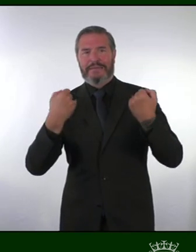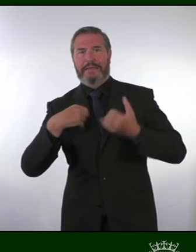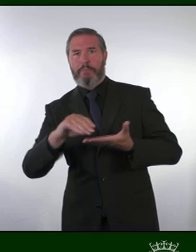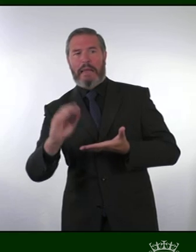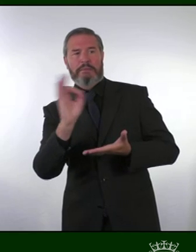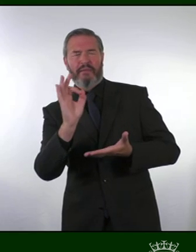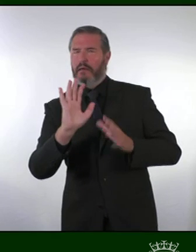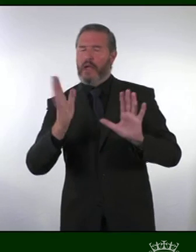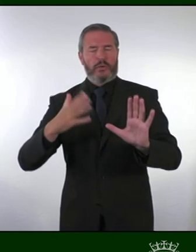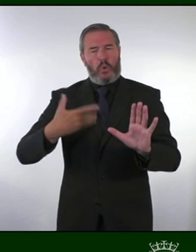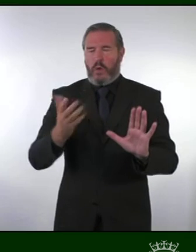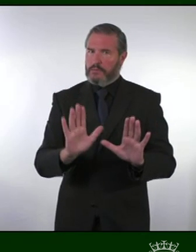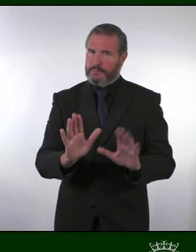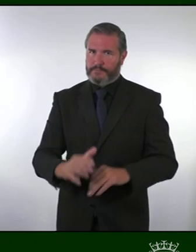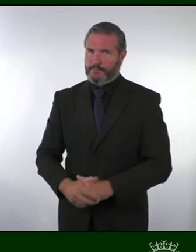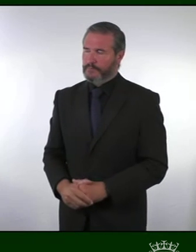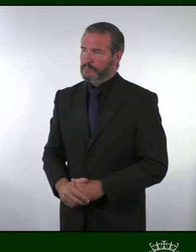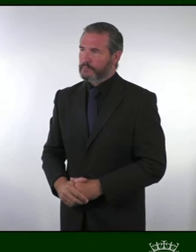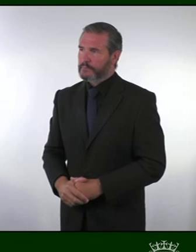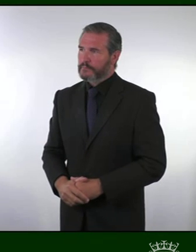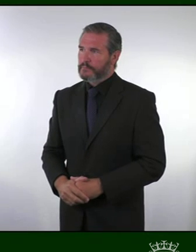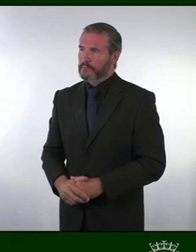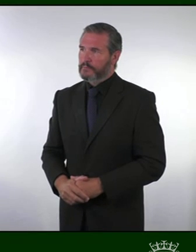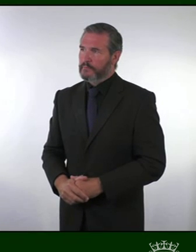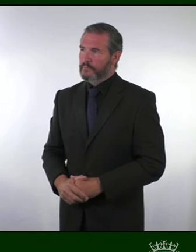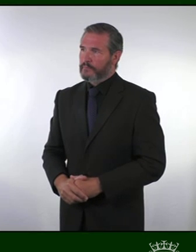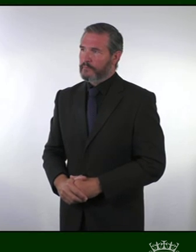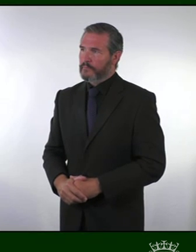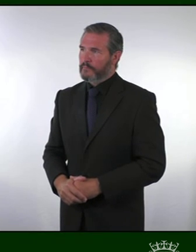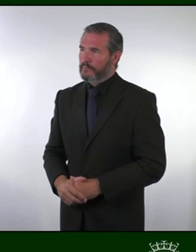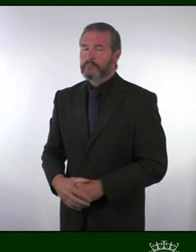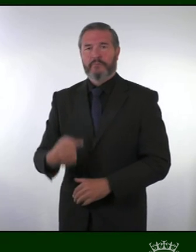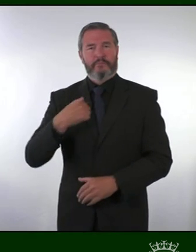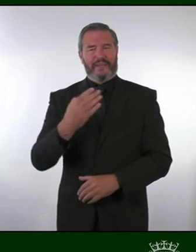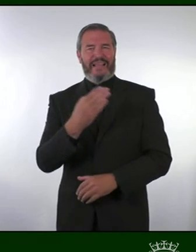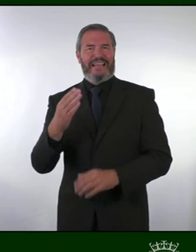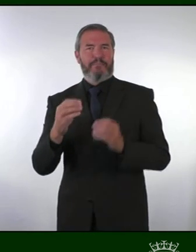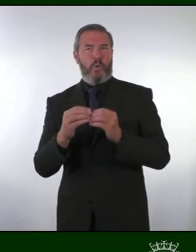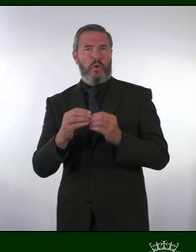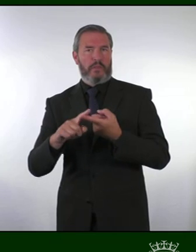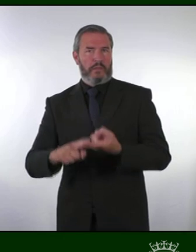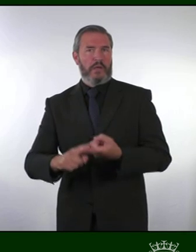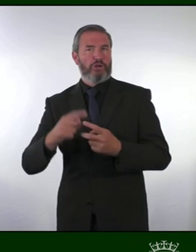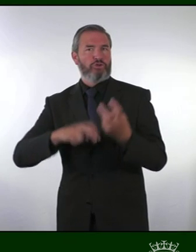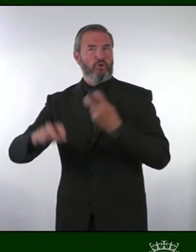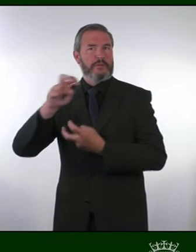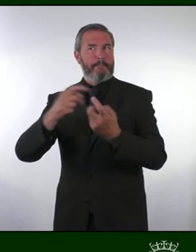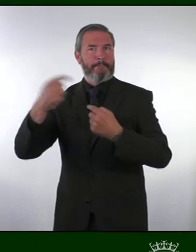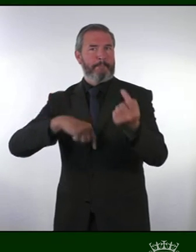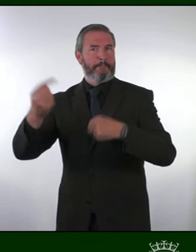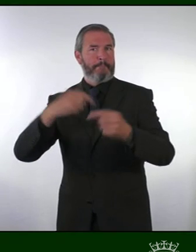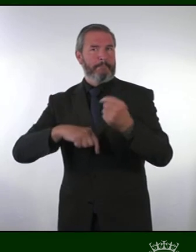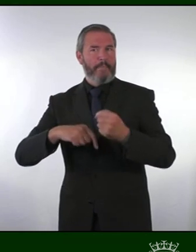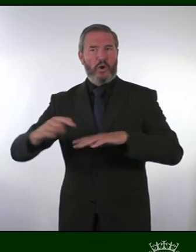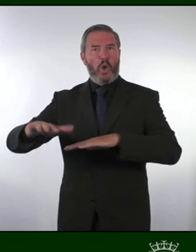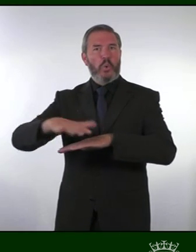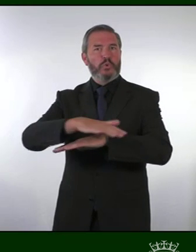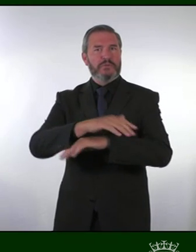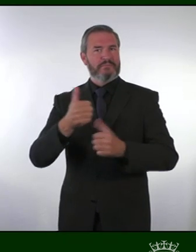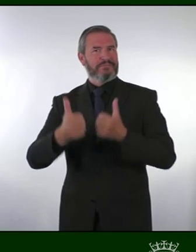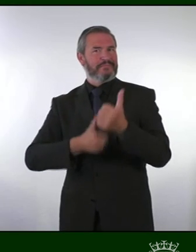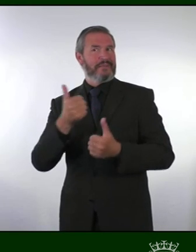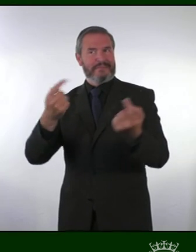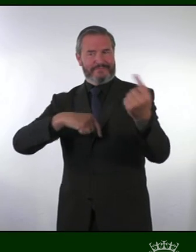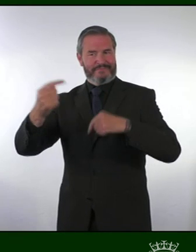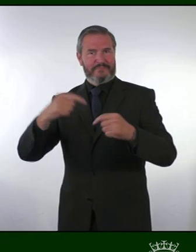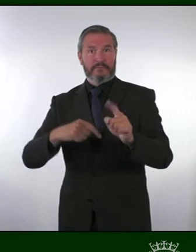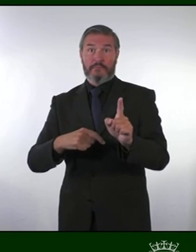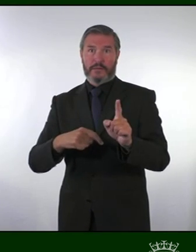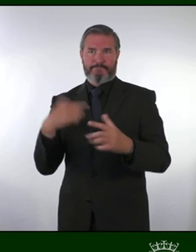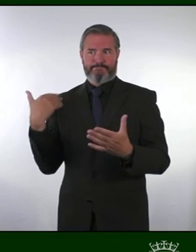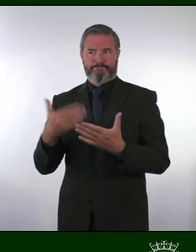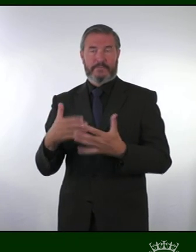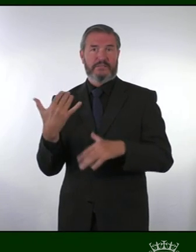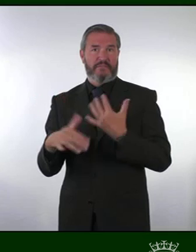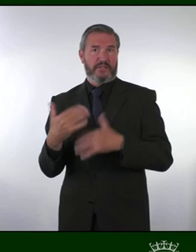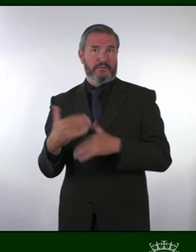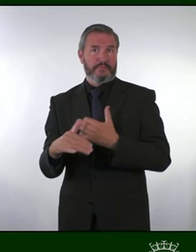So there is the right honourable Lady’s answer. CarolineAnsellEastbourne’s dependence on tourism and its position as a coastal community mean that it has been particularly hard hit.